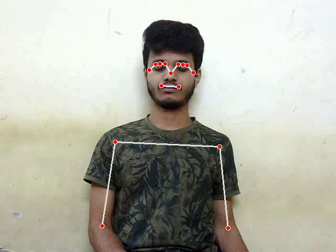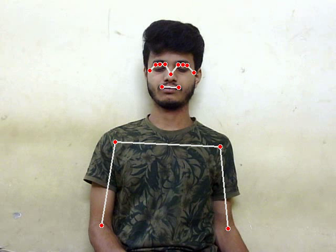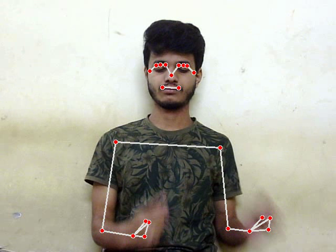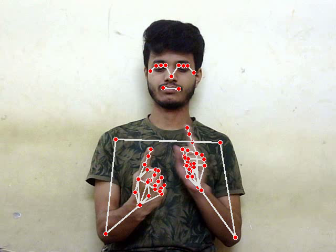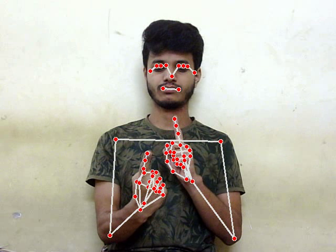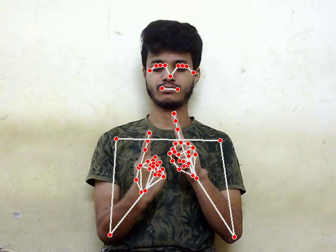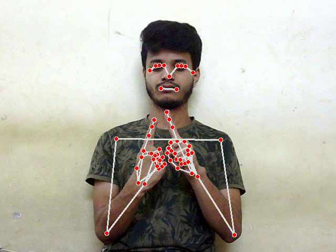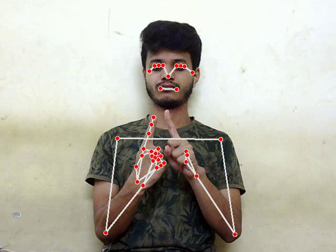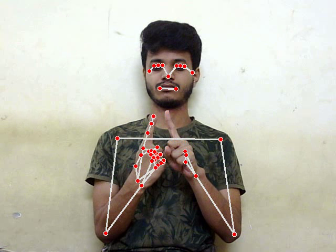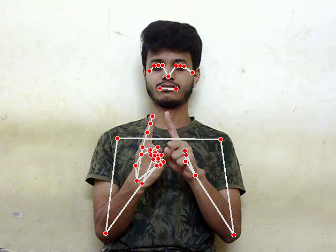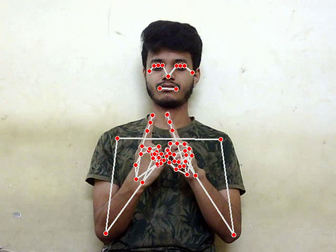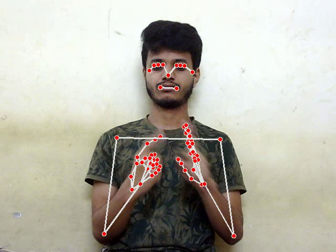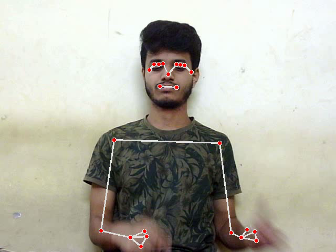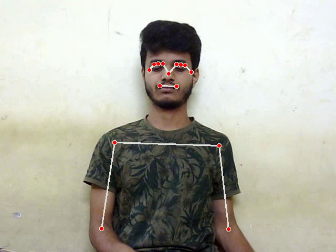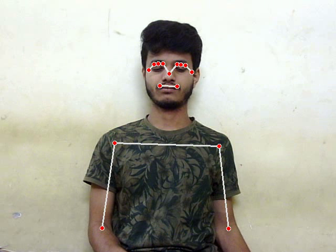meet